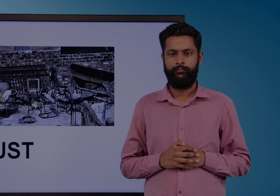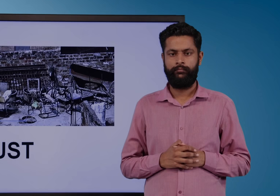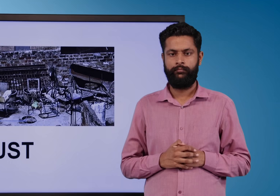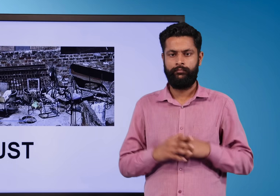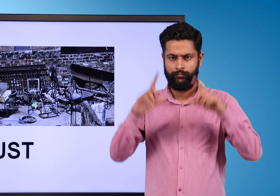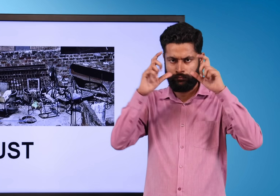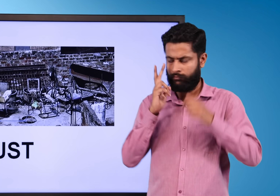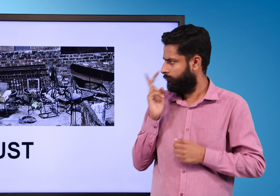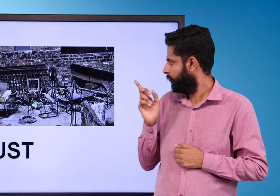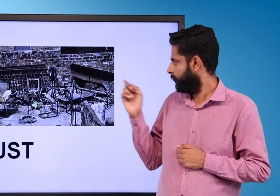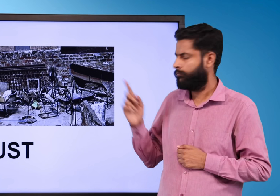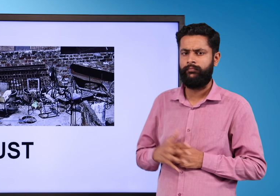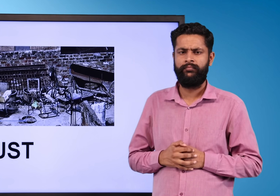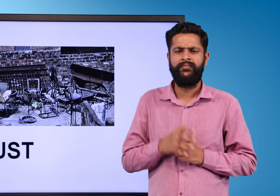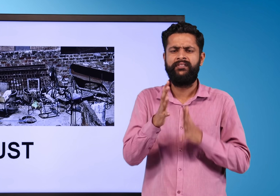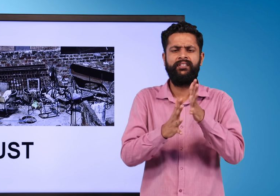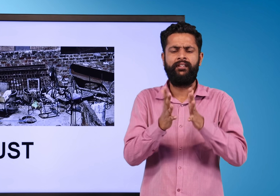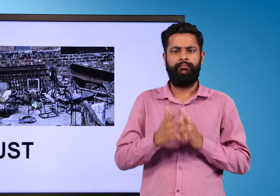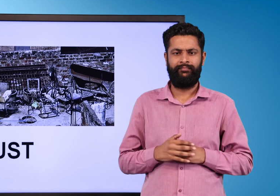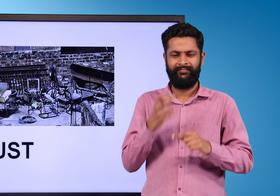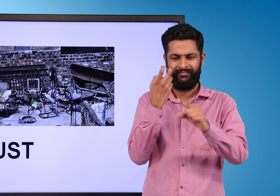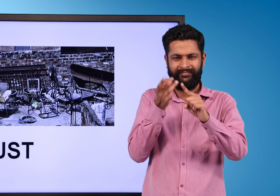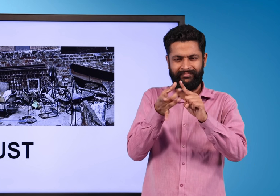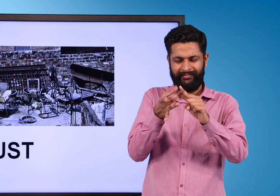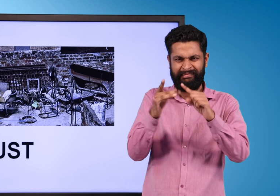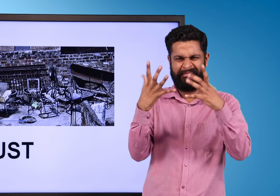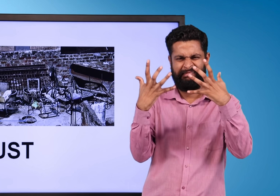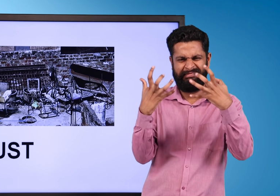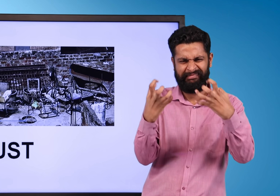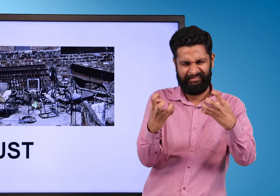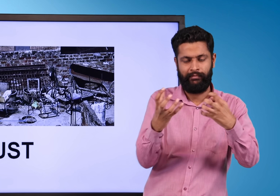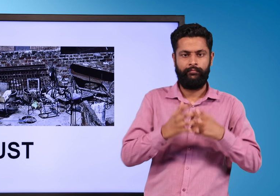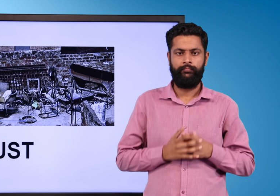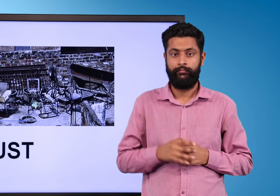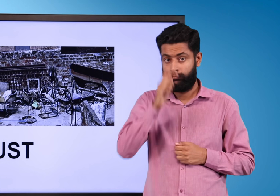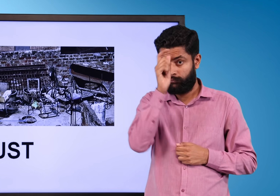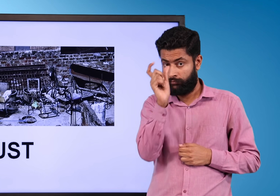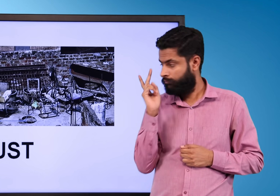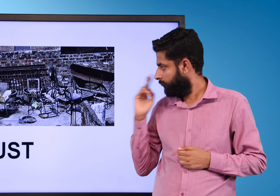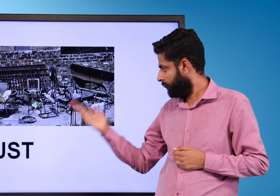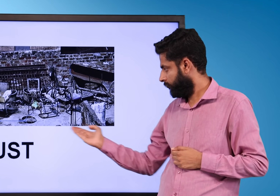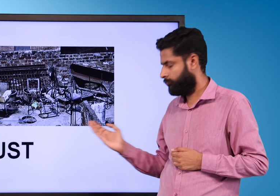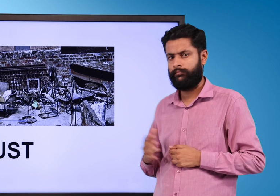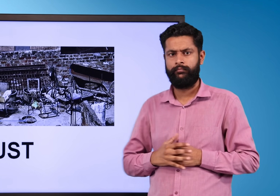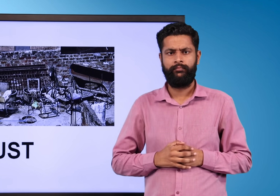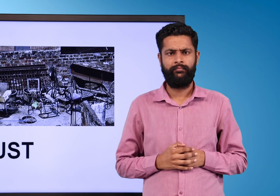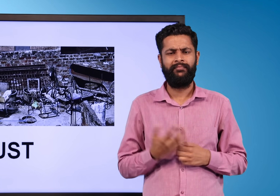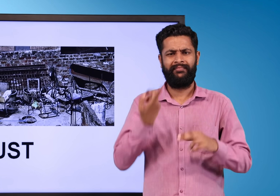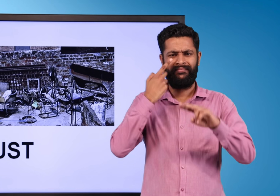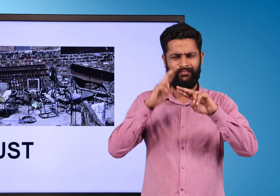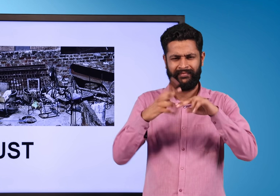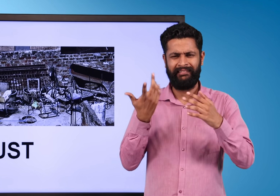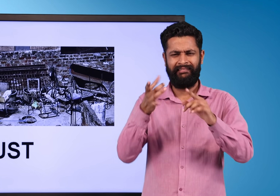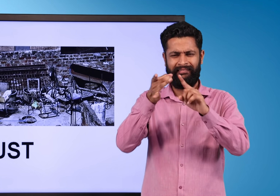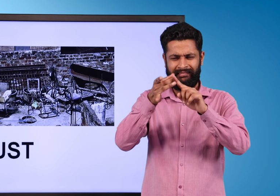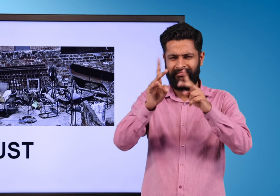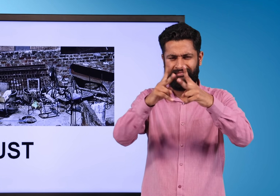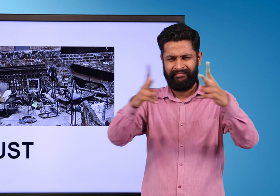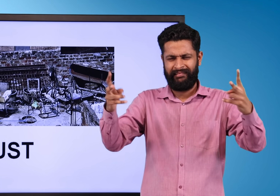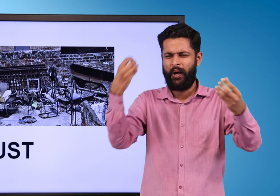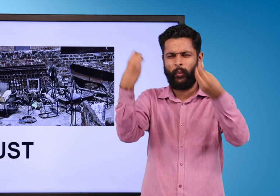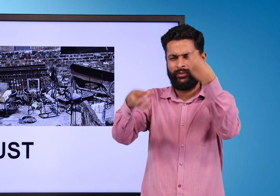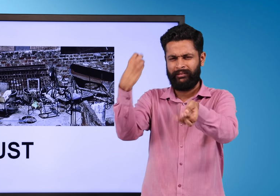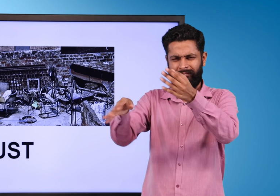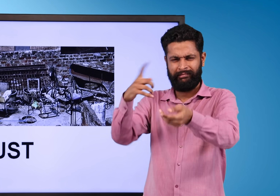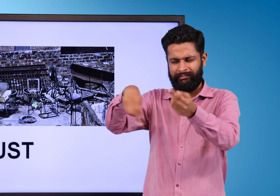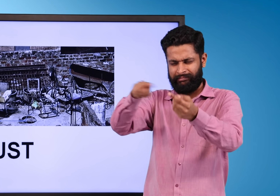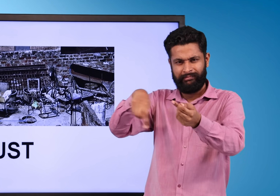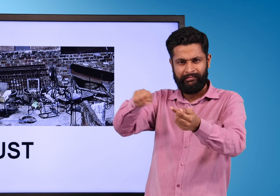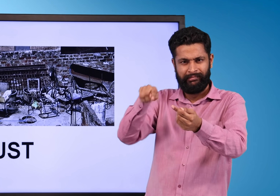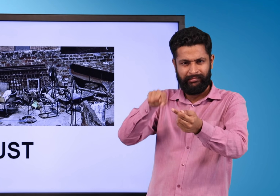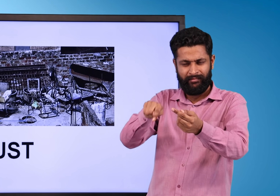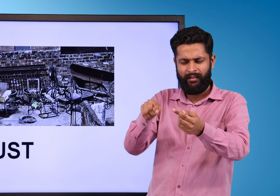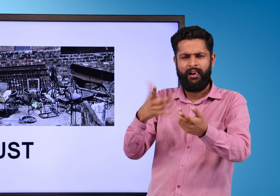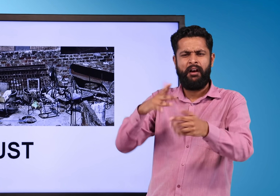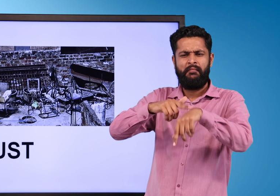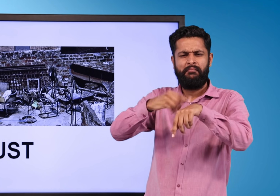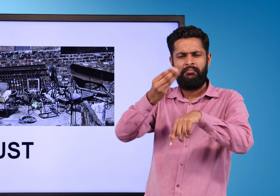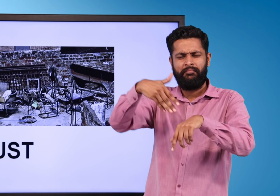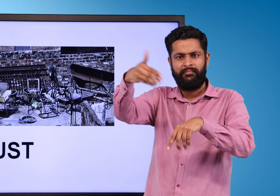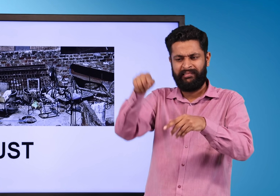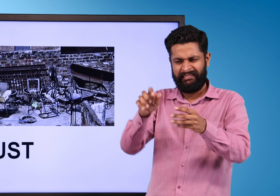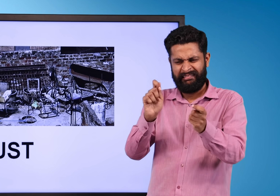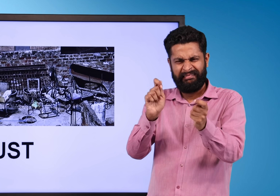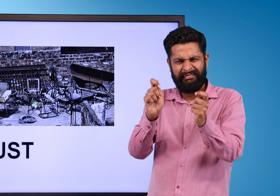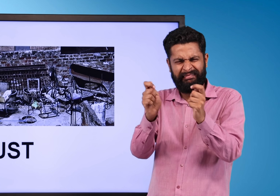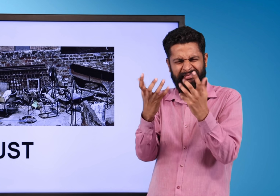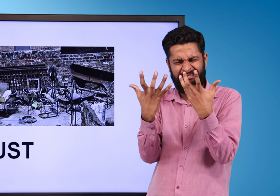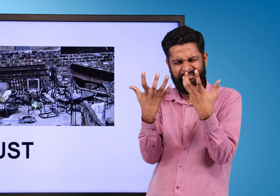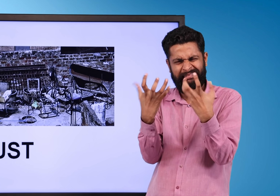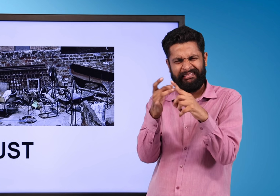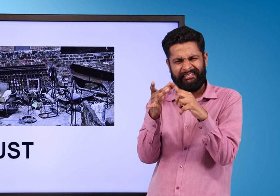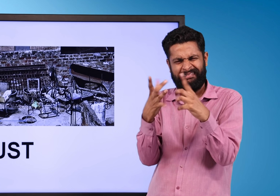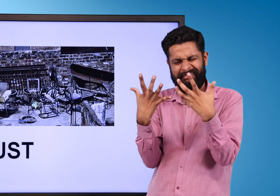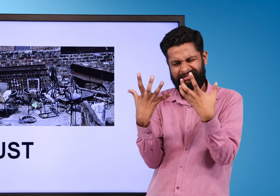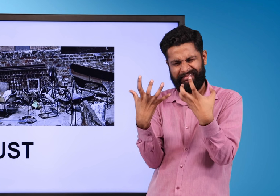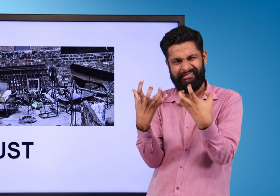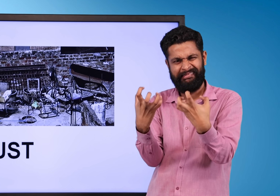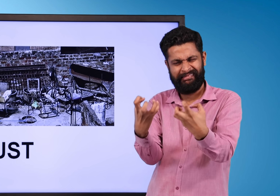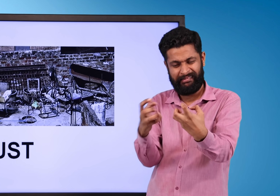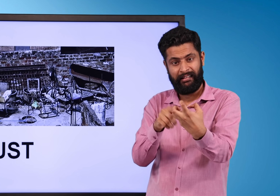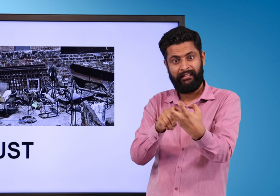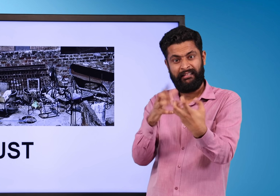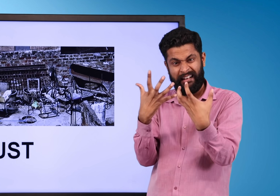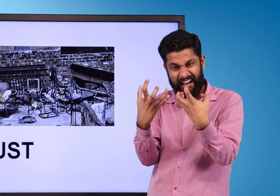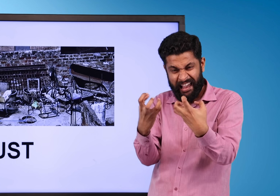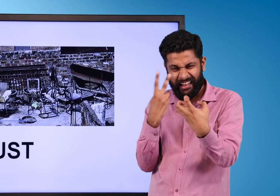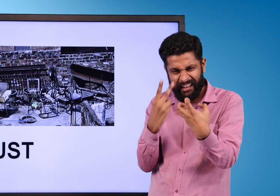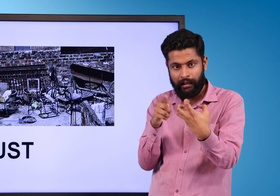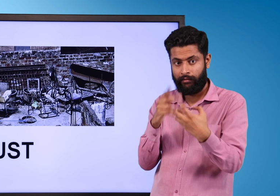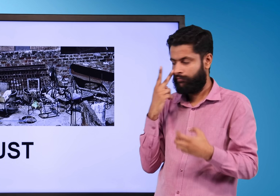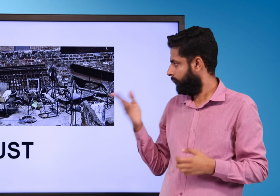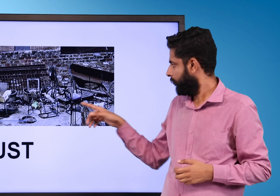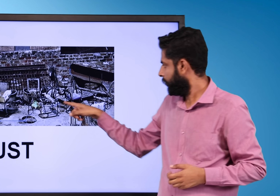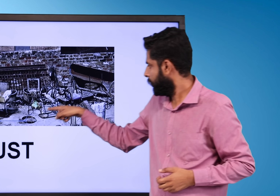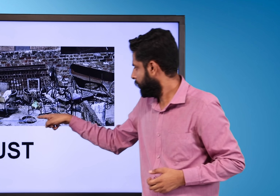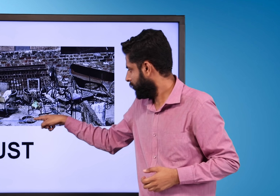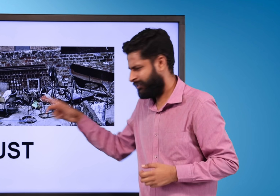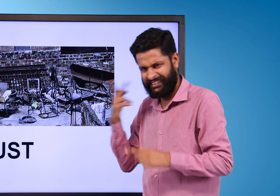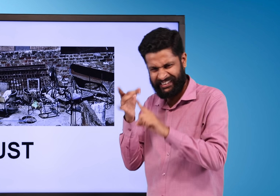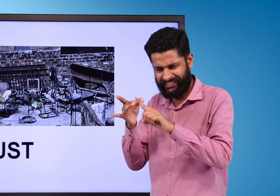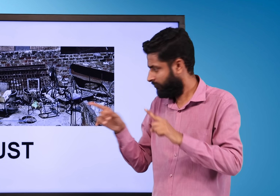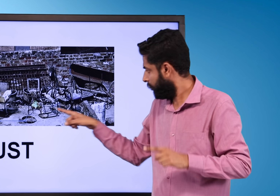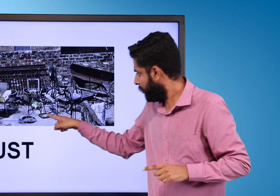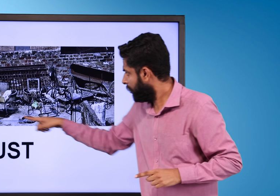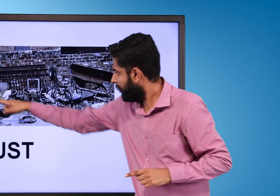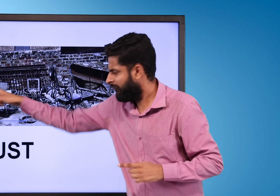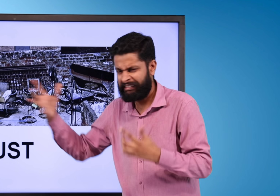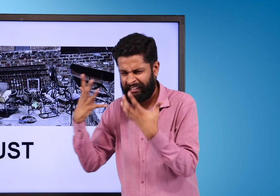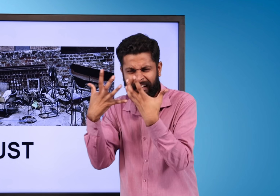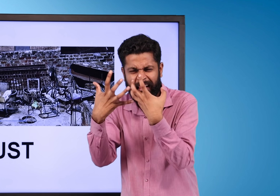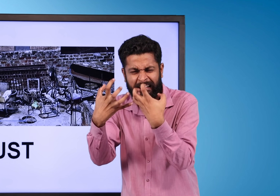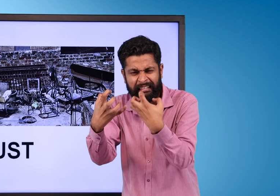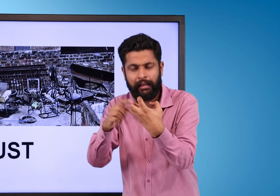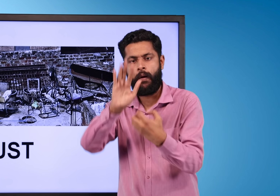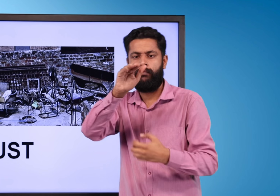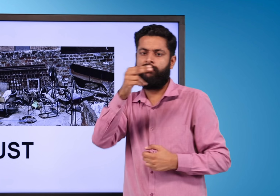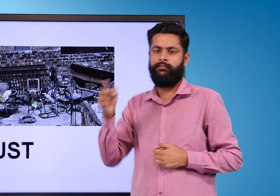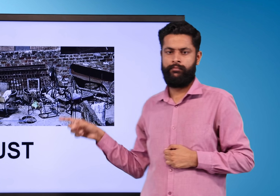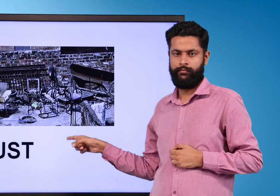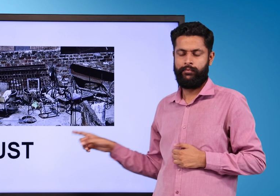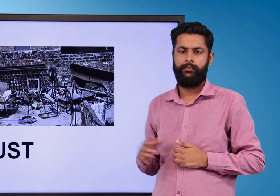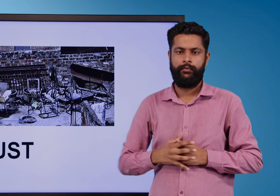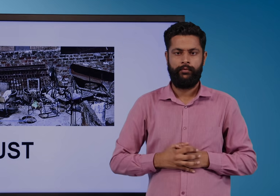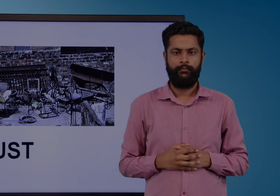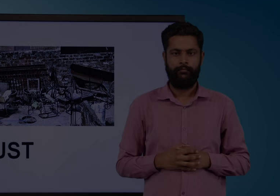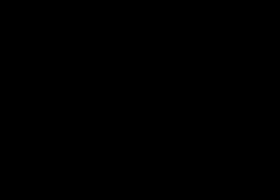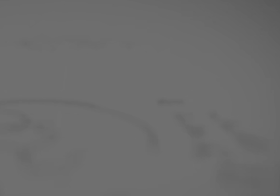Rust This is the sign for rust. If you leave a piece of iron in the open for some time, it acquires a film of brownish substance. This substance is called rust, and the process is called rusting.